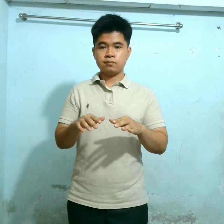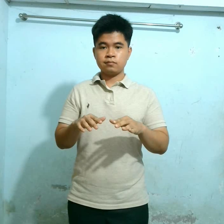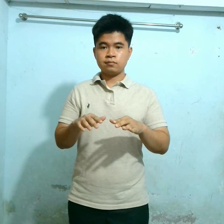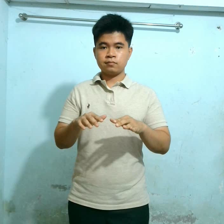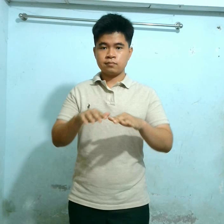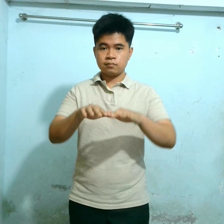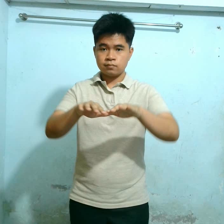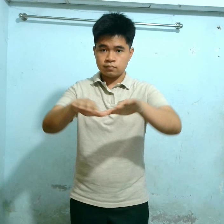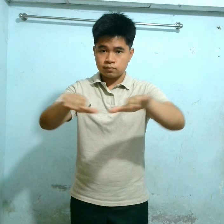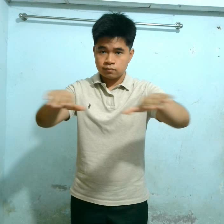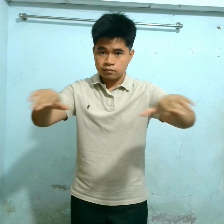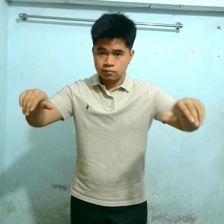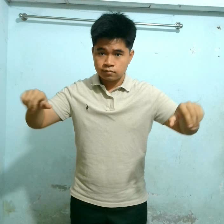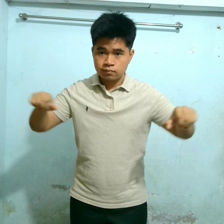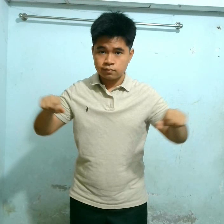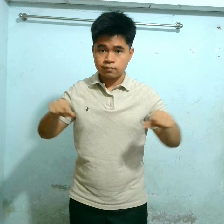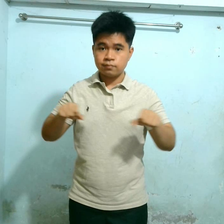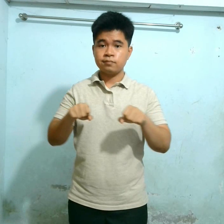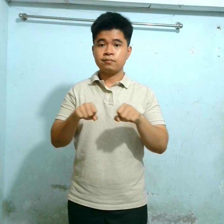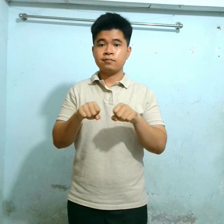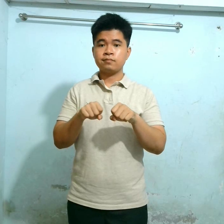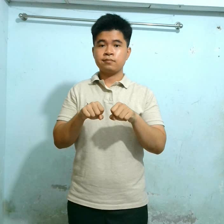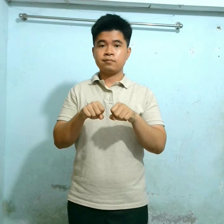boi